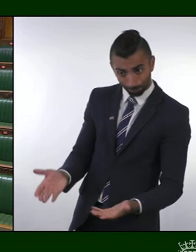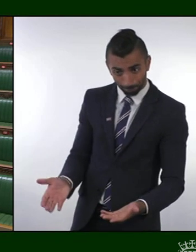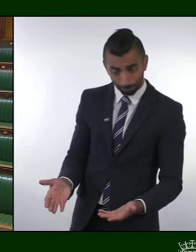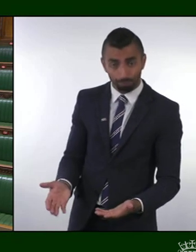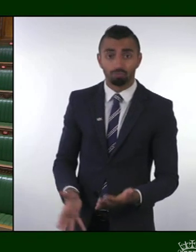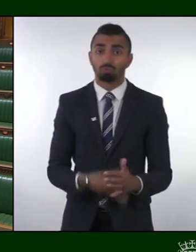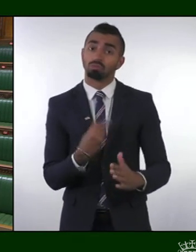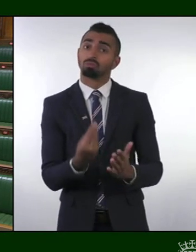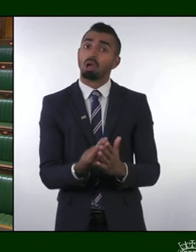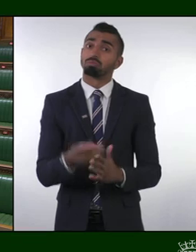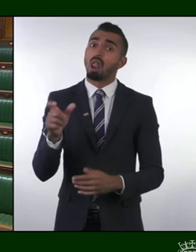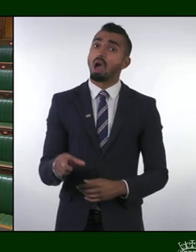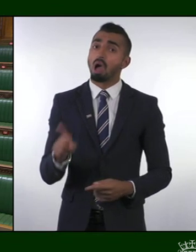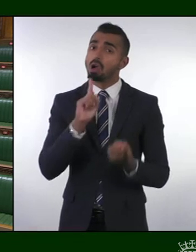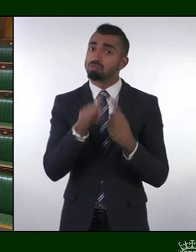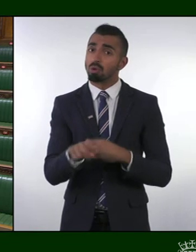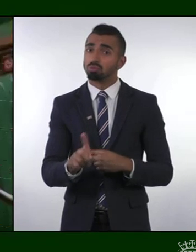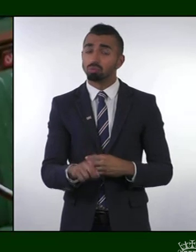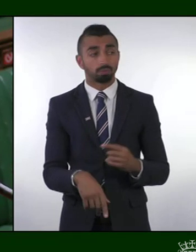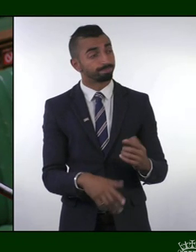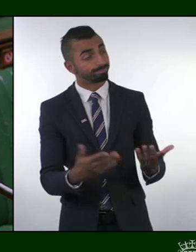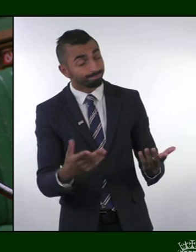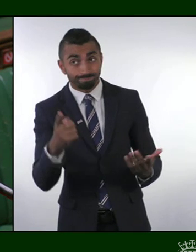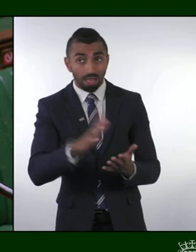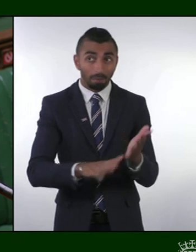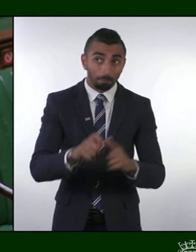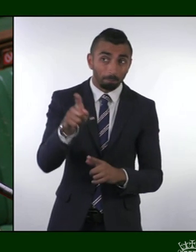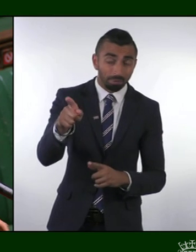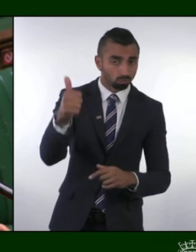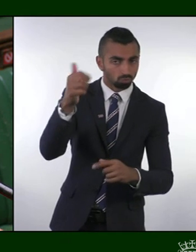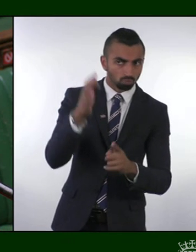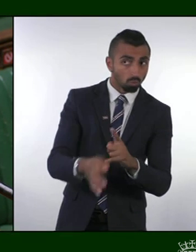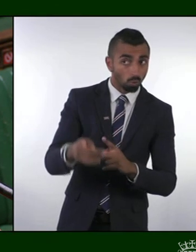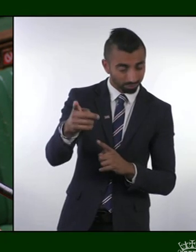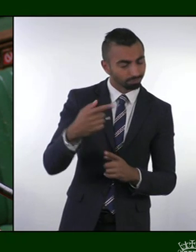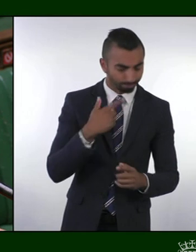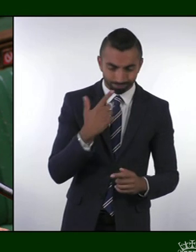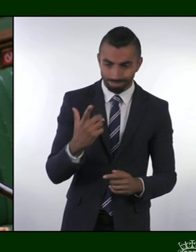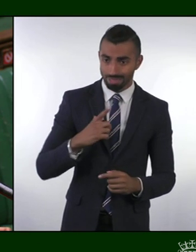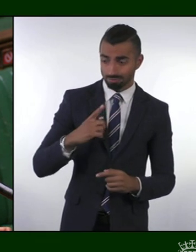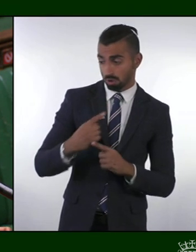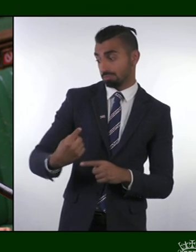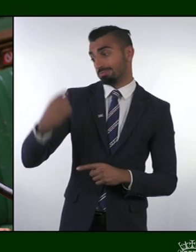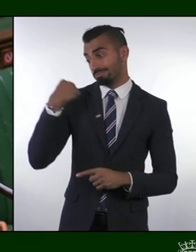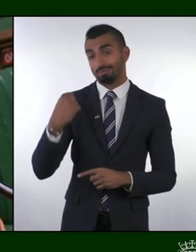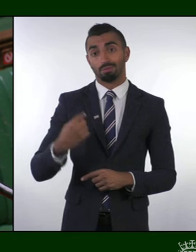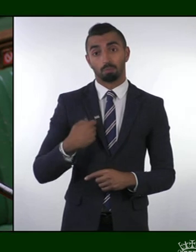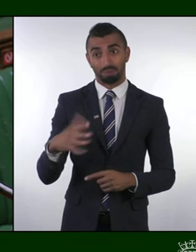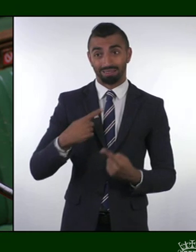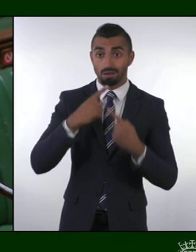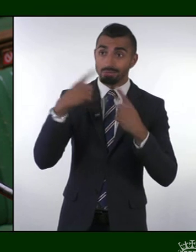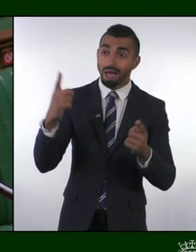That is something the Committee on Climate Change also mentioned, which is why in the Budget we doubled the investment that we put into flood defences.